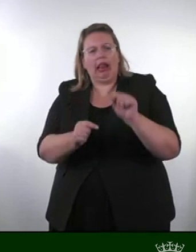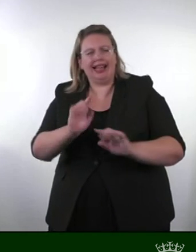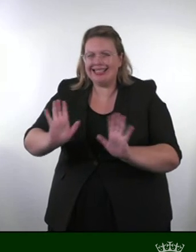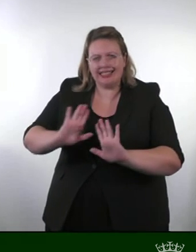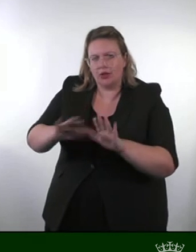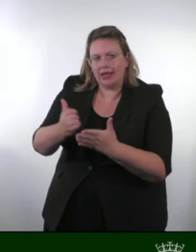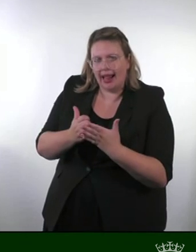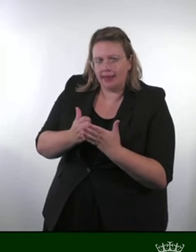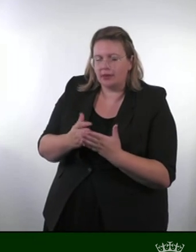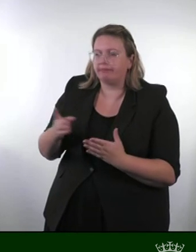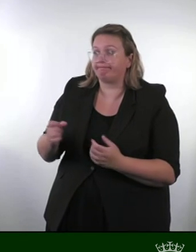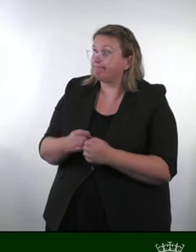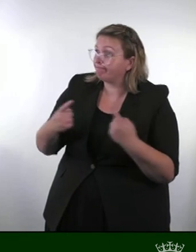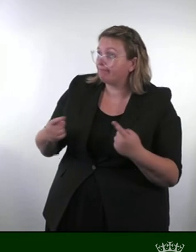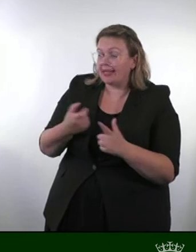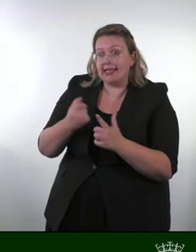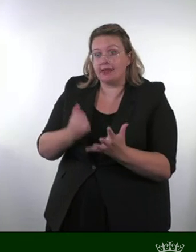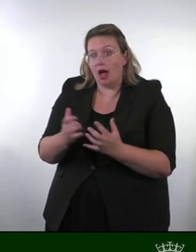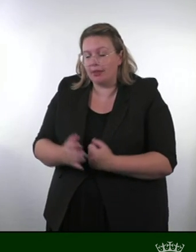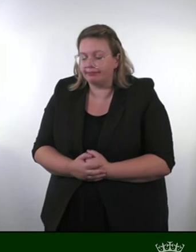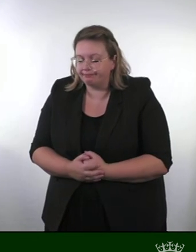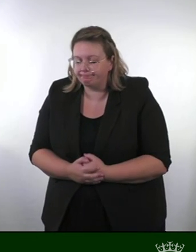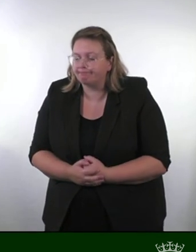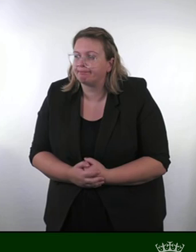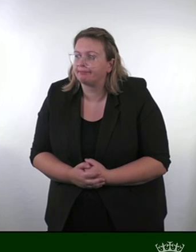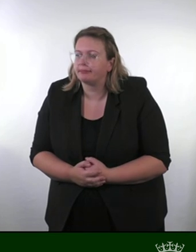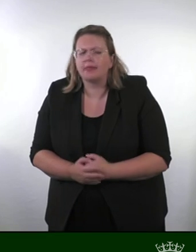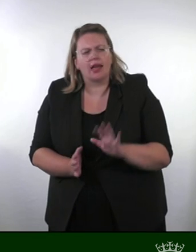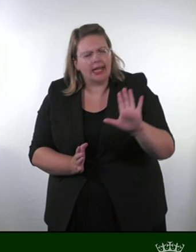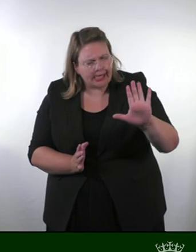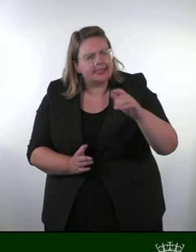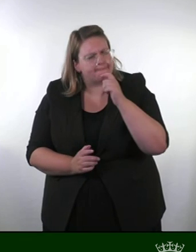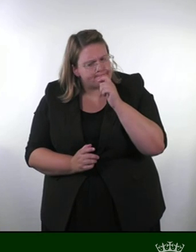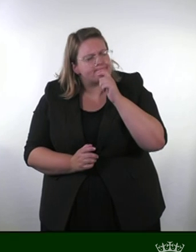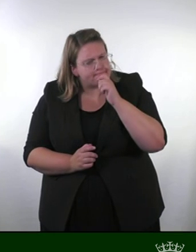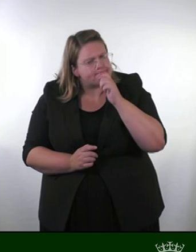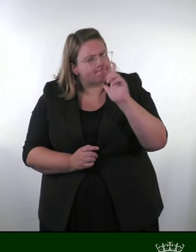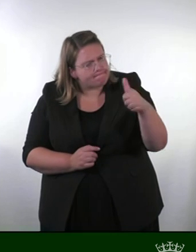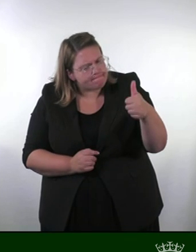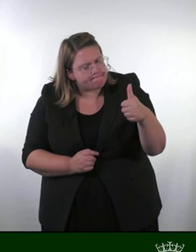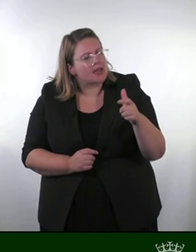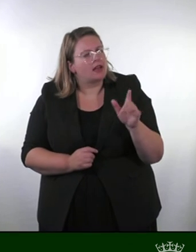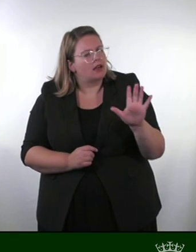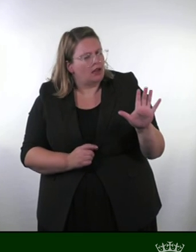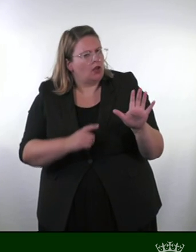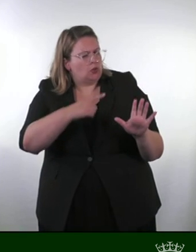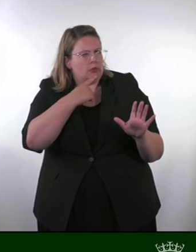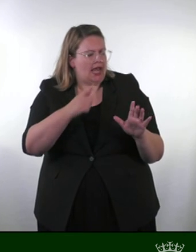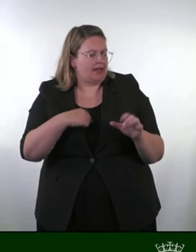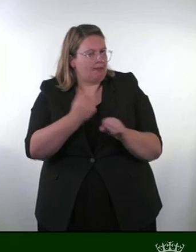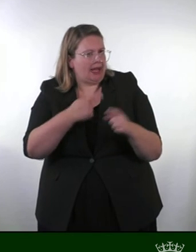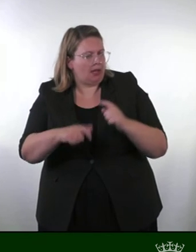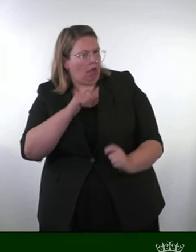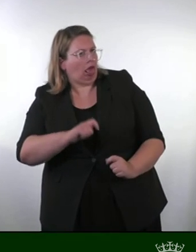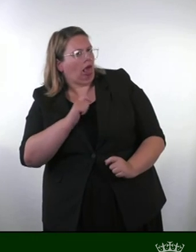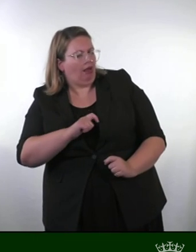I am listening carefully to what the Prime Minister says, and what is undermining confidence is families being told to go hundreds of miles and they cannot get a test.